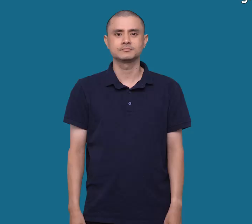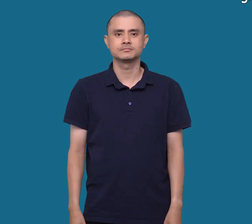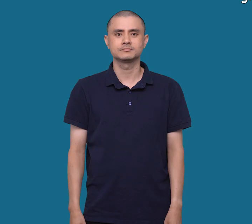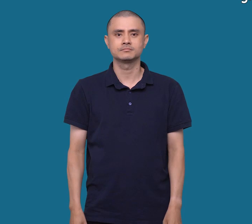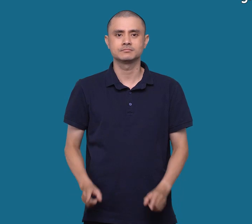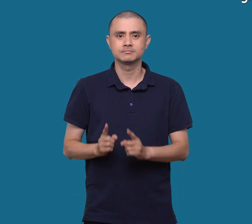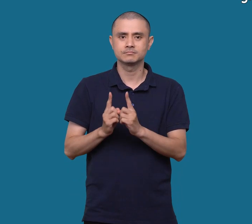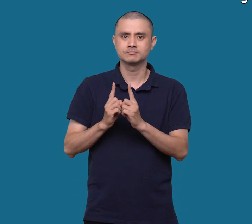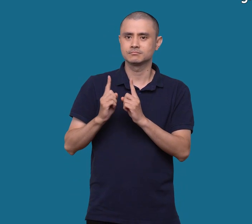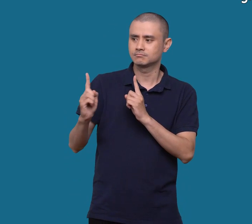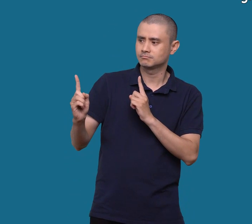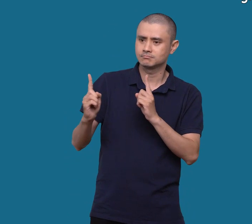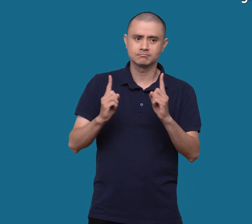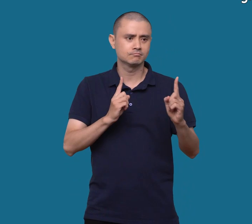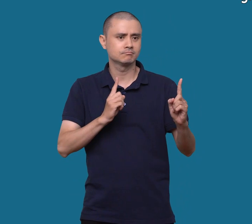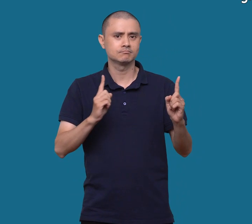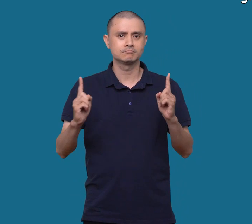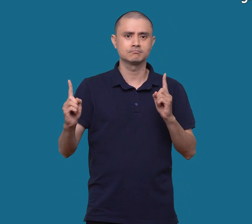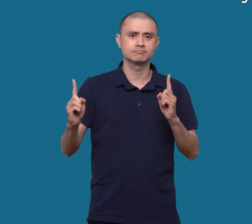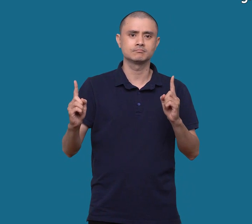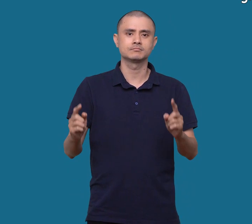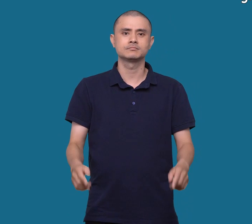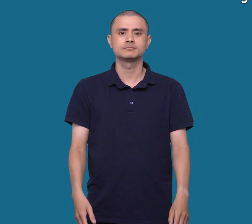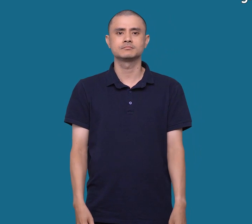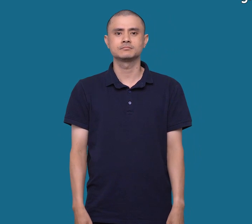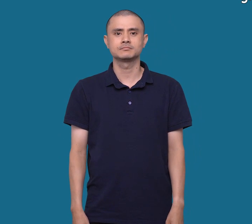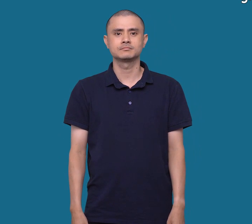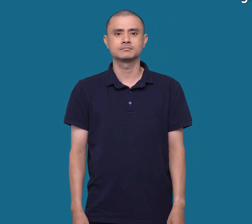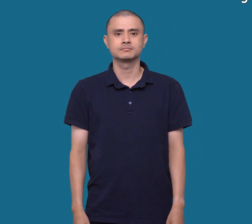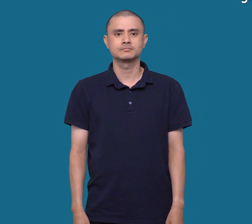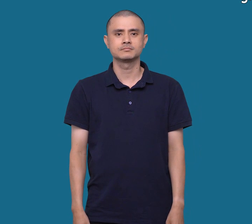giãn cách xã hội